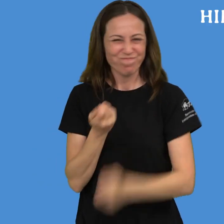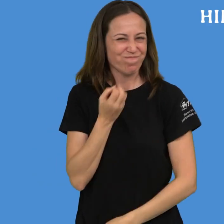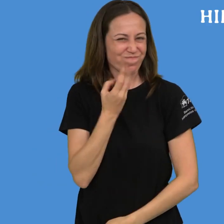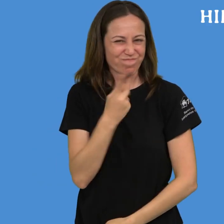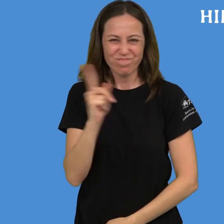bien